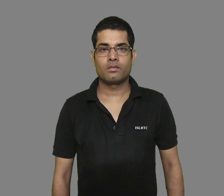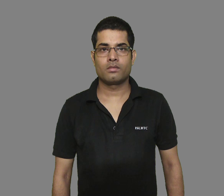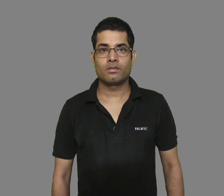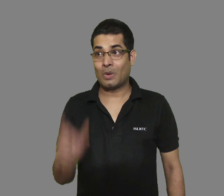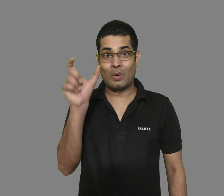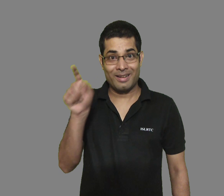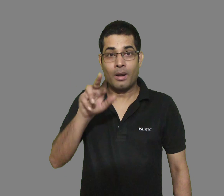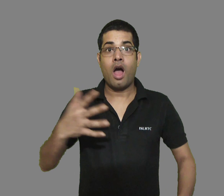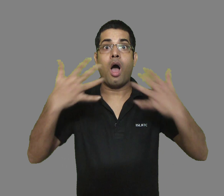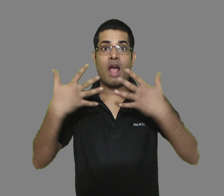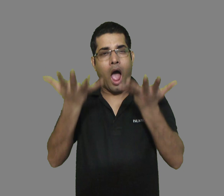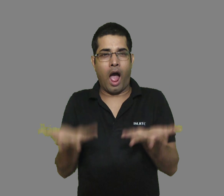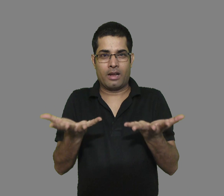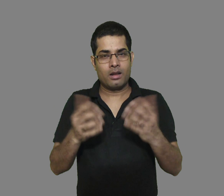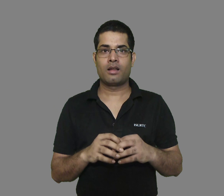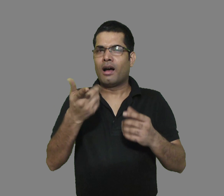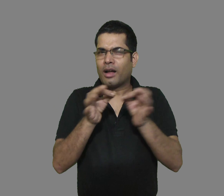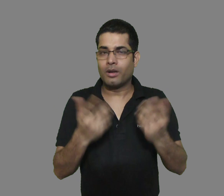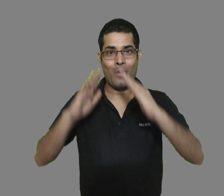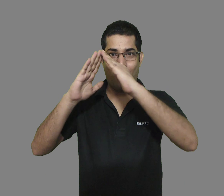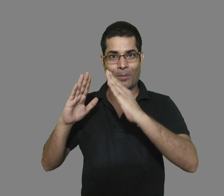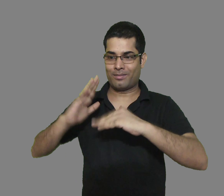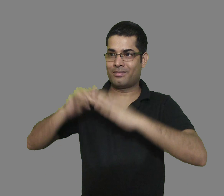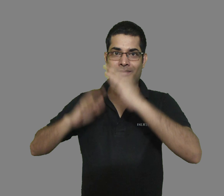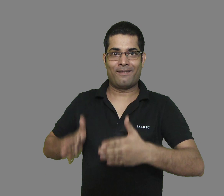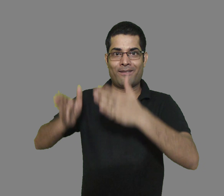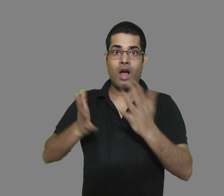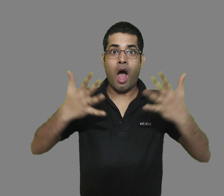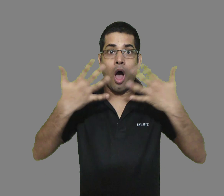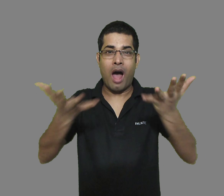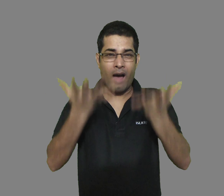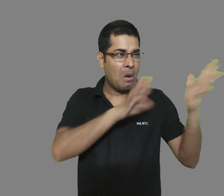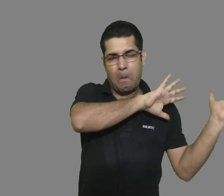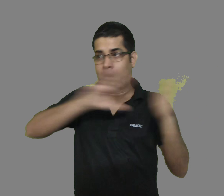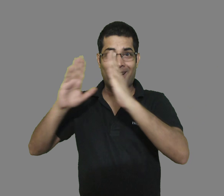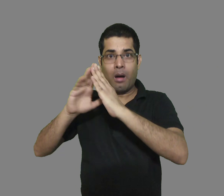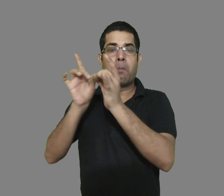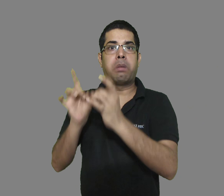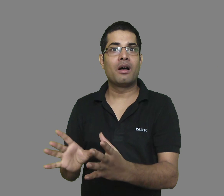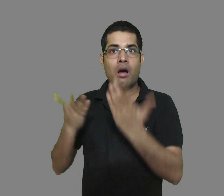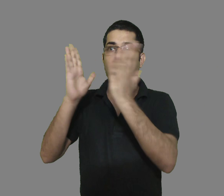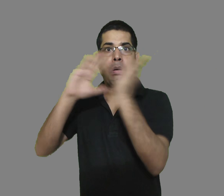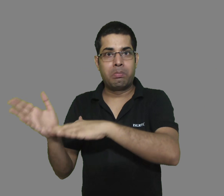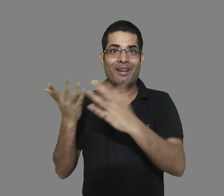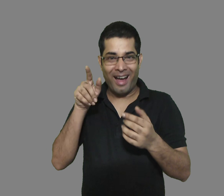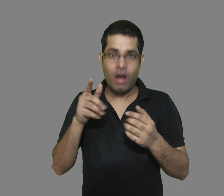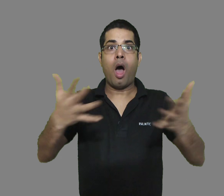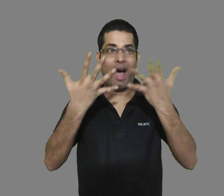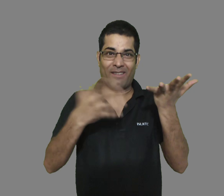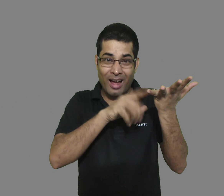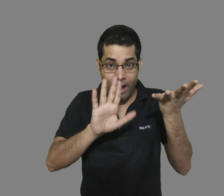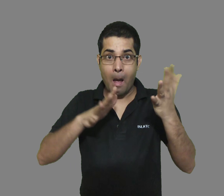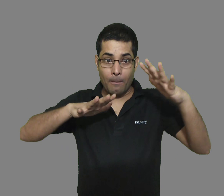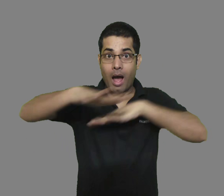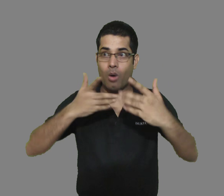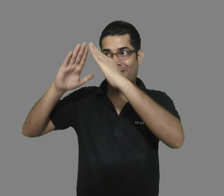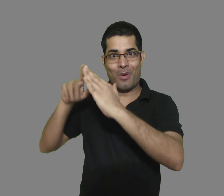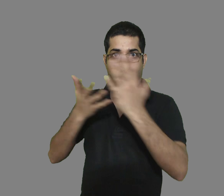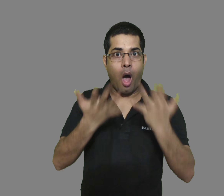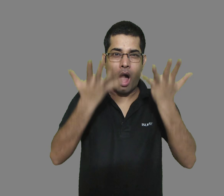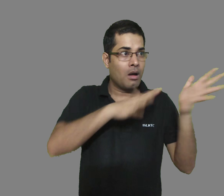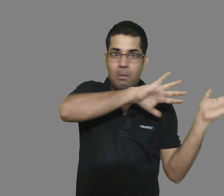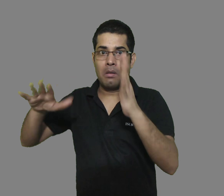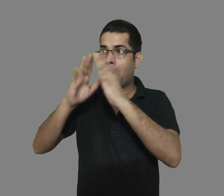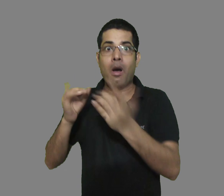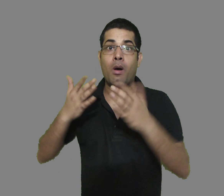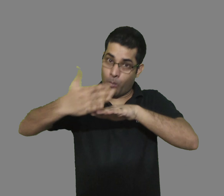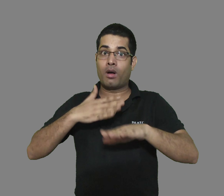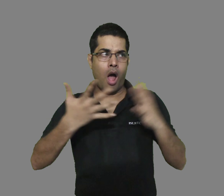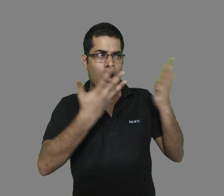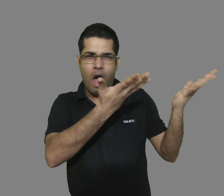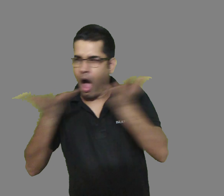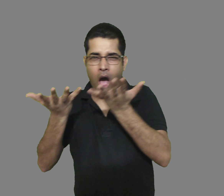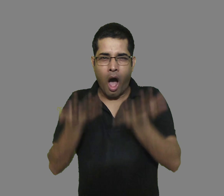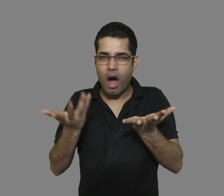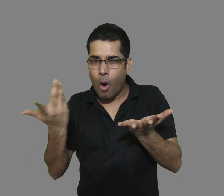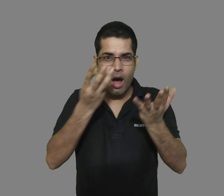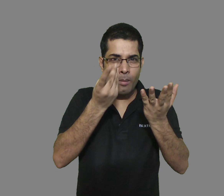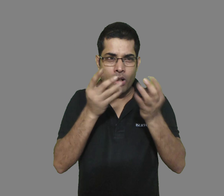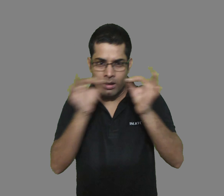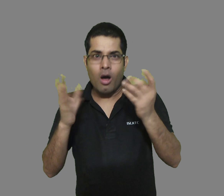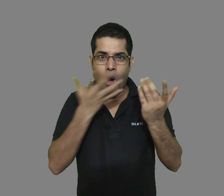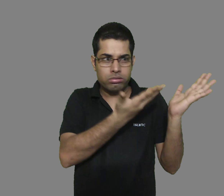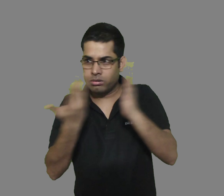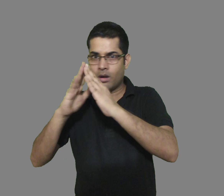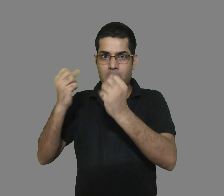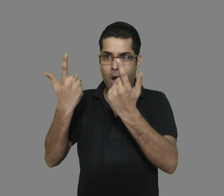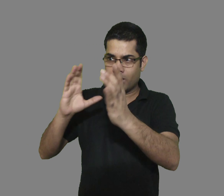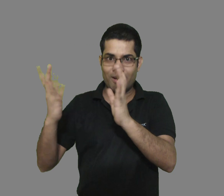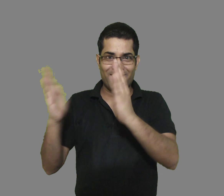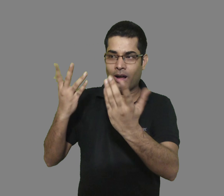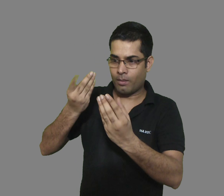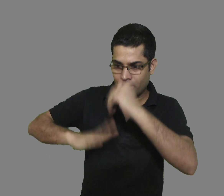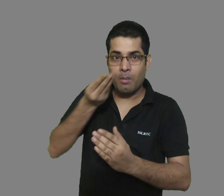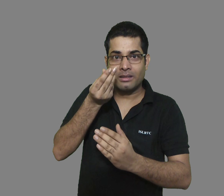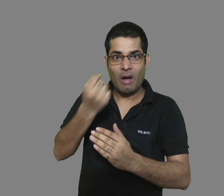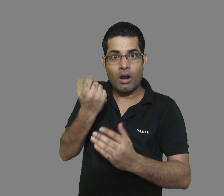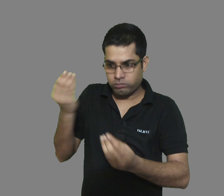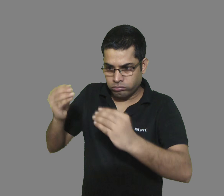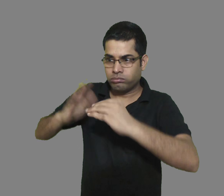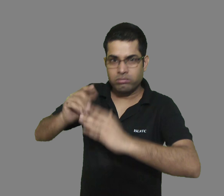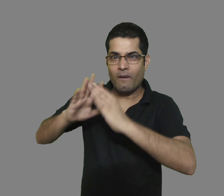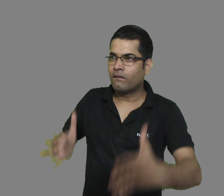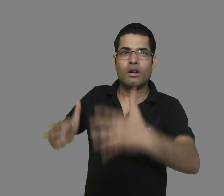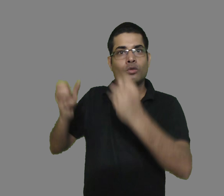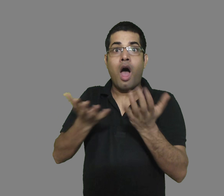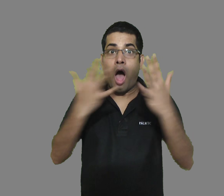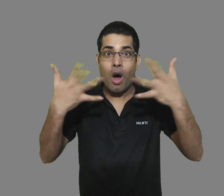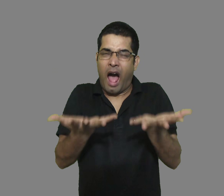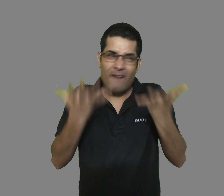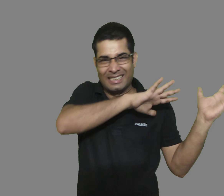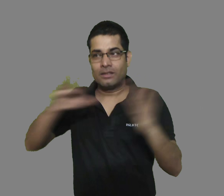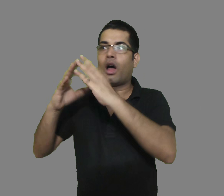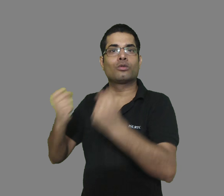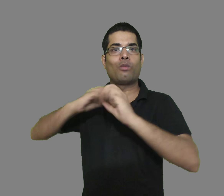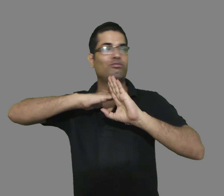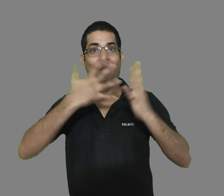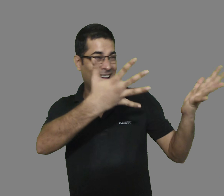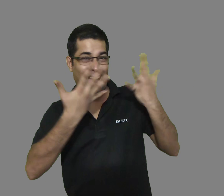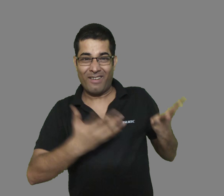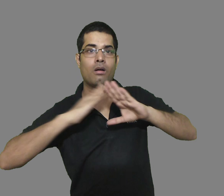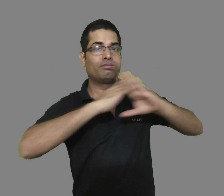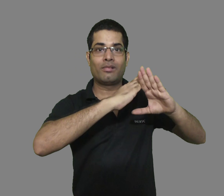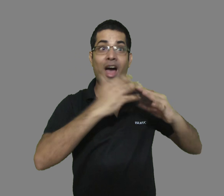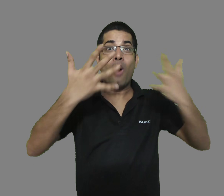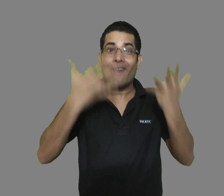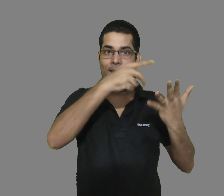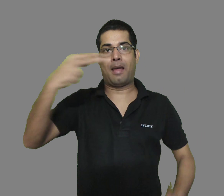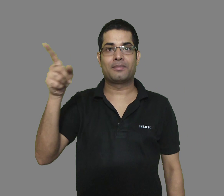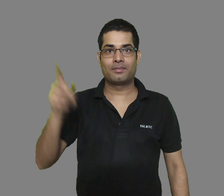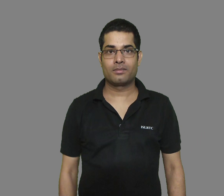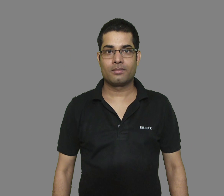Wind Load